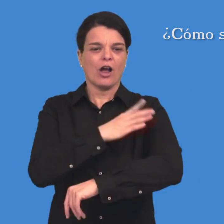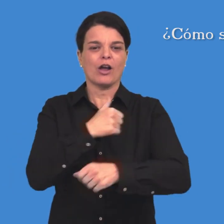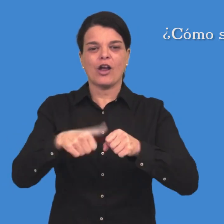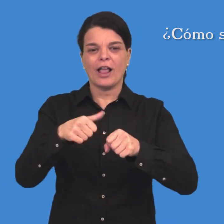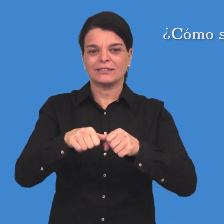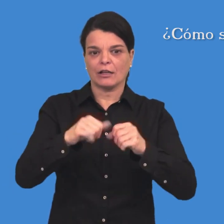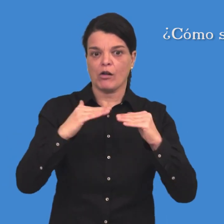colesterol